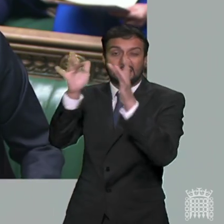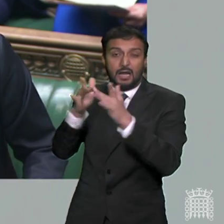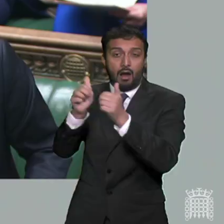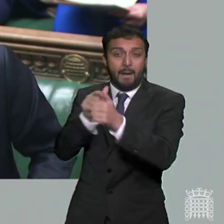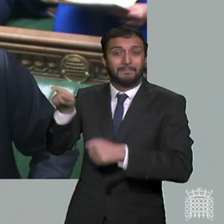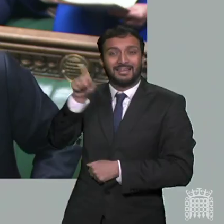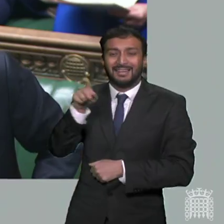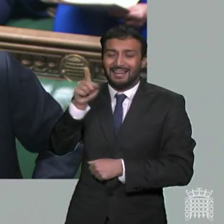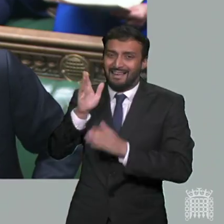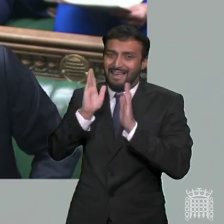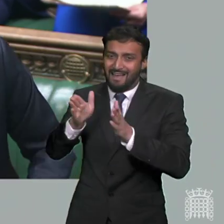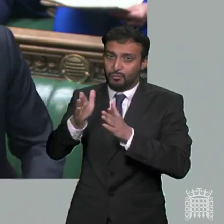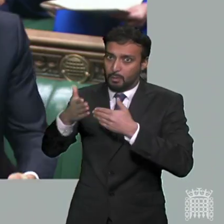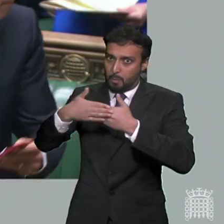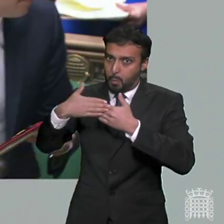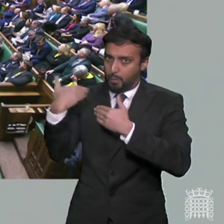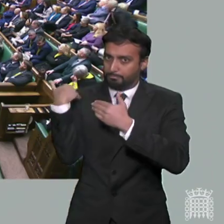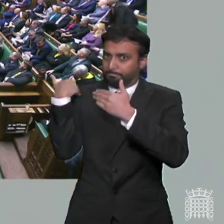I would be happy to meet him to discuss this further.